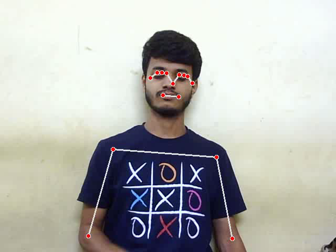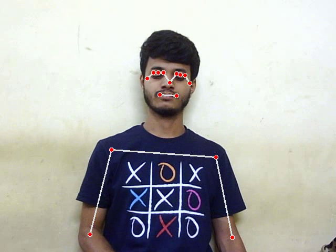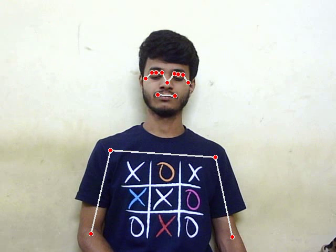your